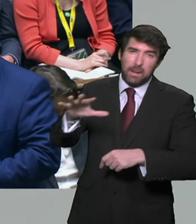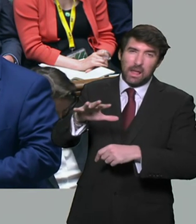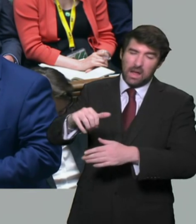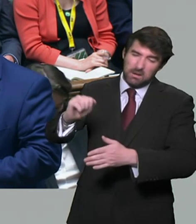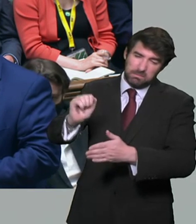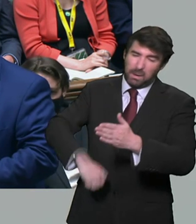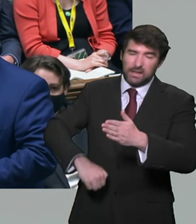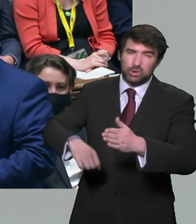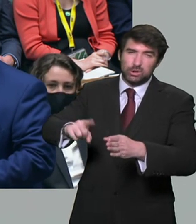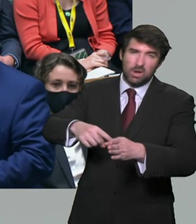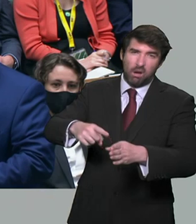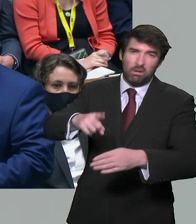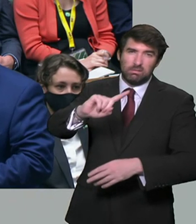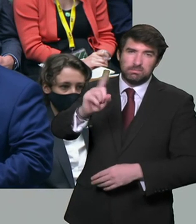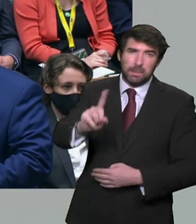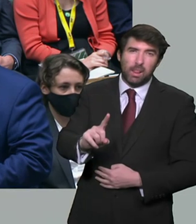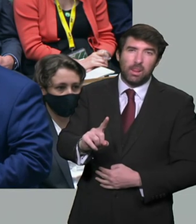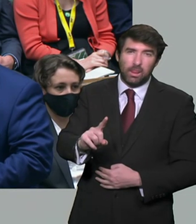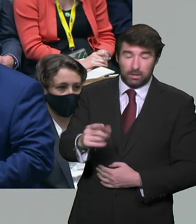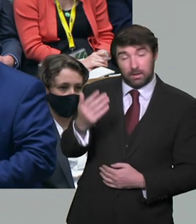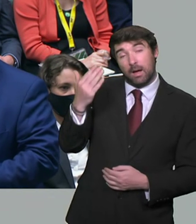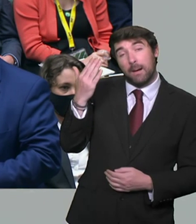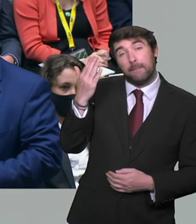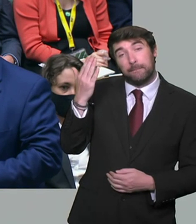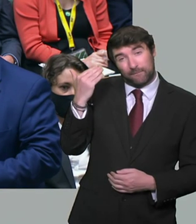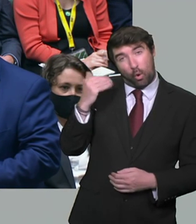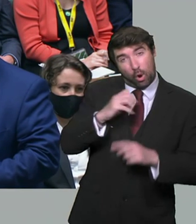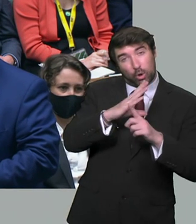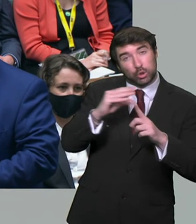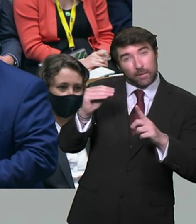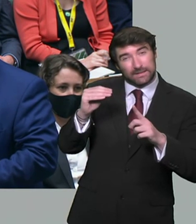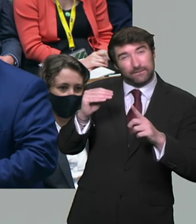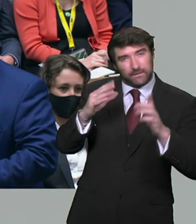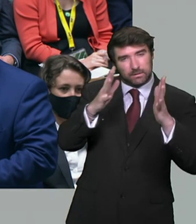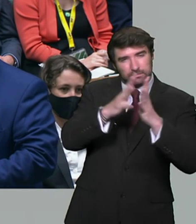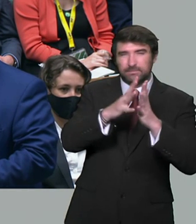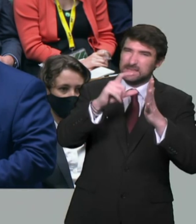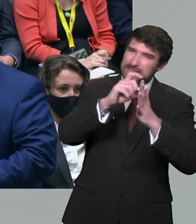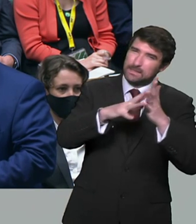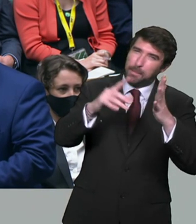A former Tory Work and Pensions Secretary called it a “sham”.